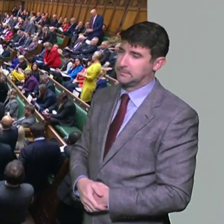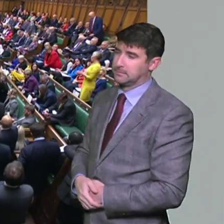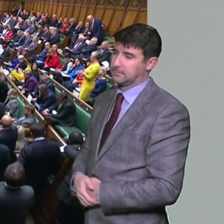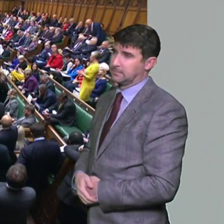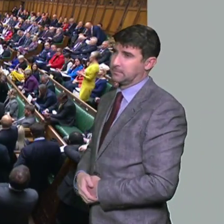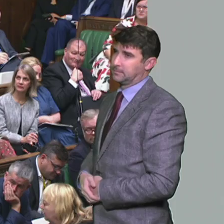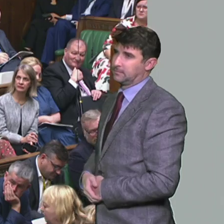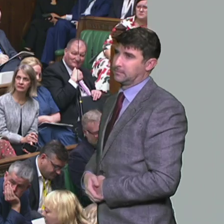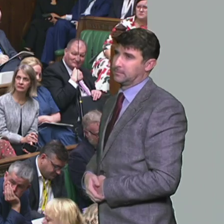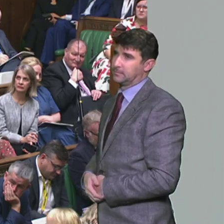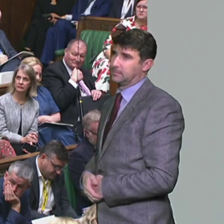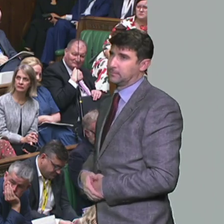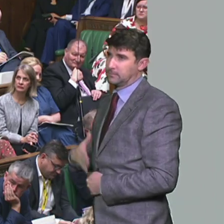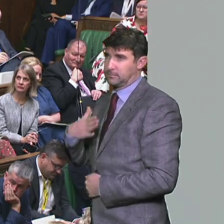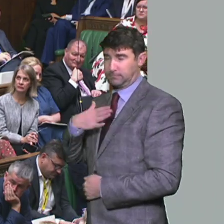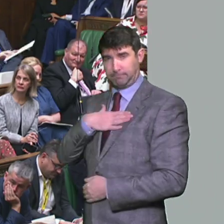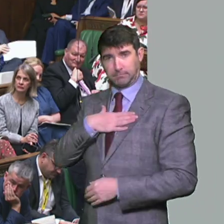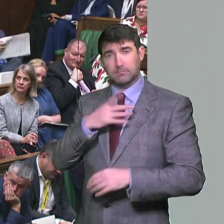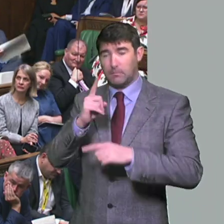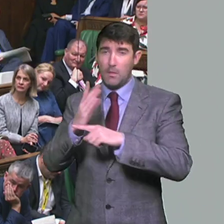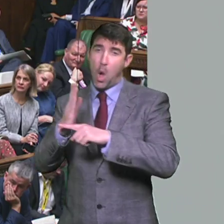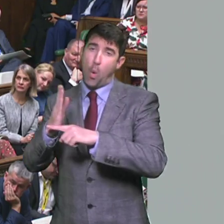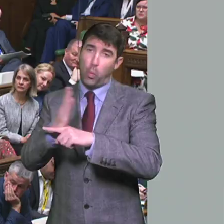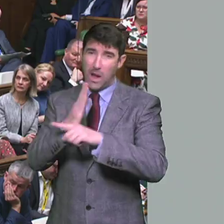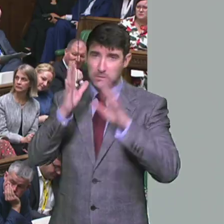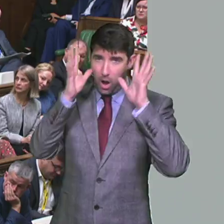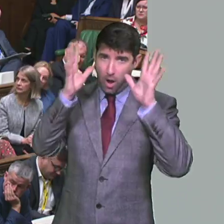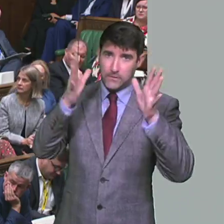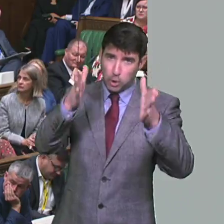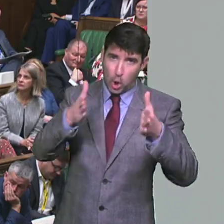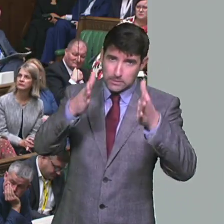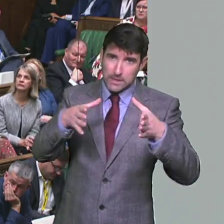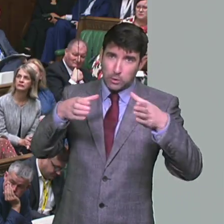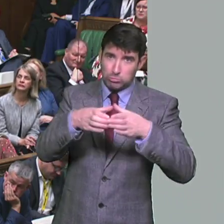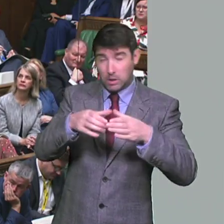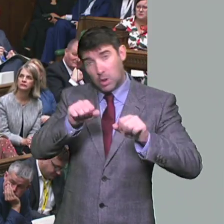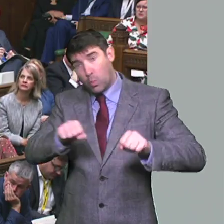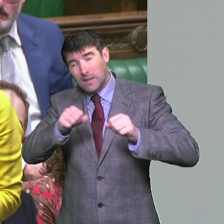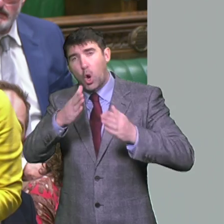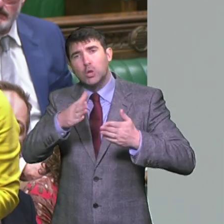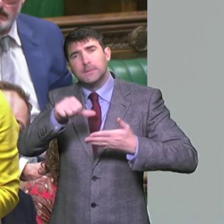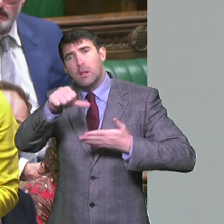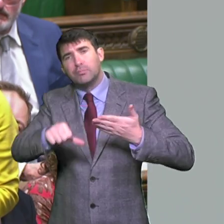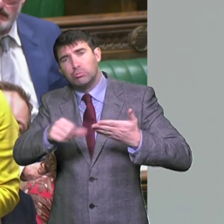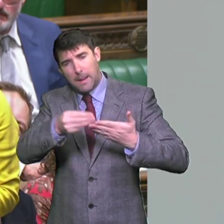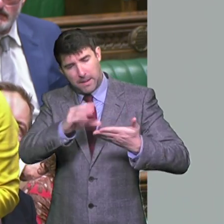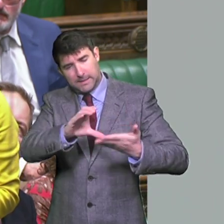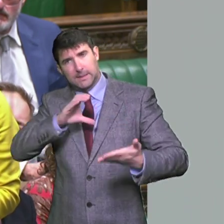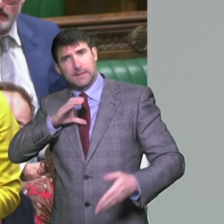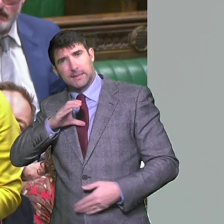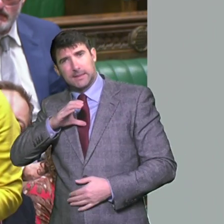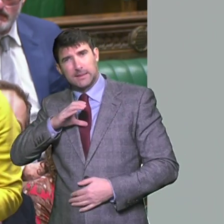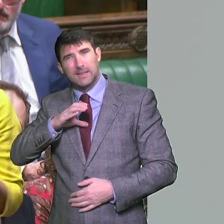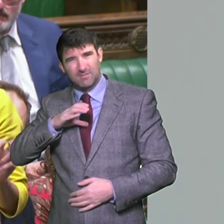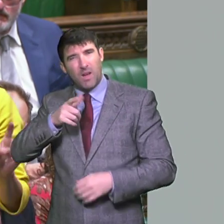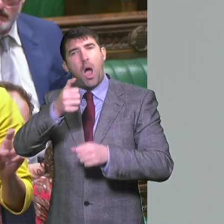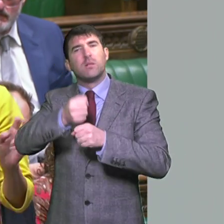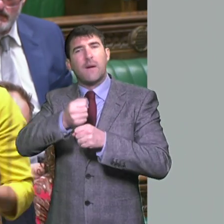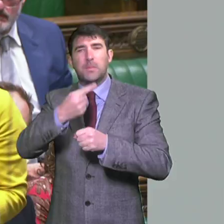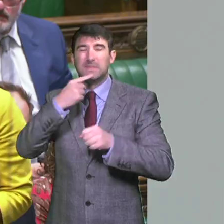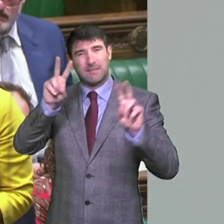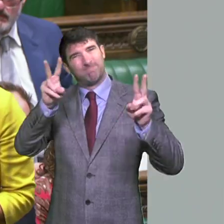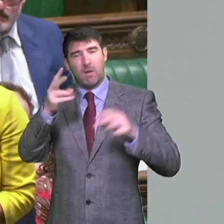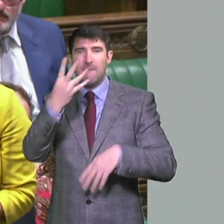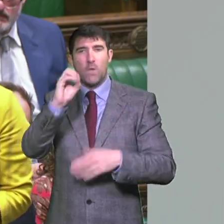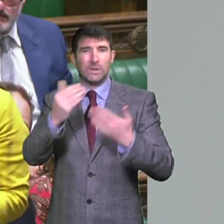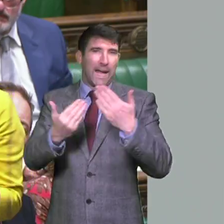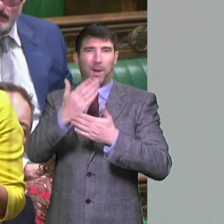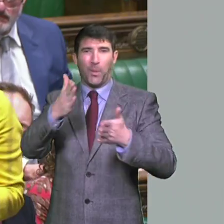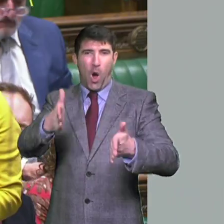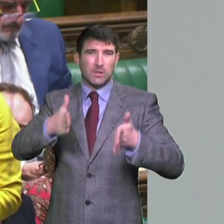West Hertfordshire Teaching Hospitals NHS Trust in my area is still hoping to receive funds from the new hospital programme—the same programme that is supposed to deliver the Government’s so-called 40 new hospitals.